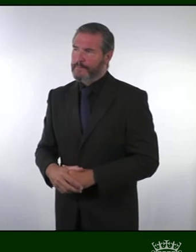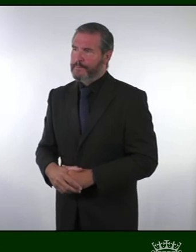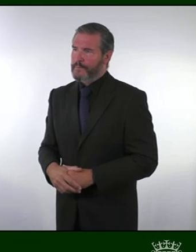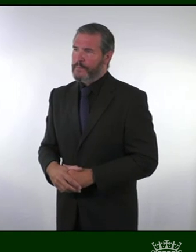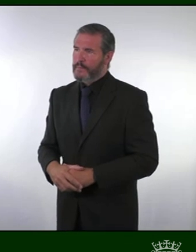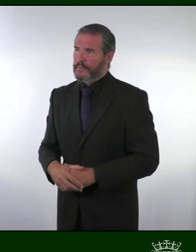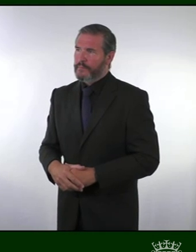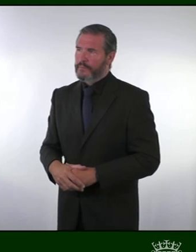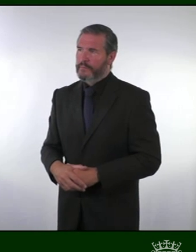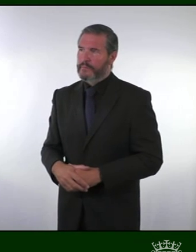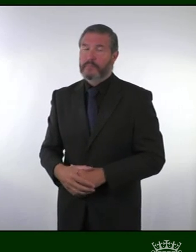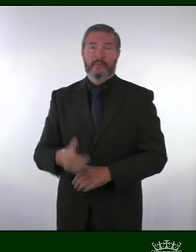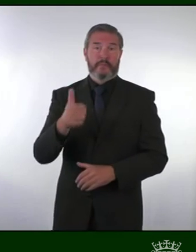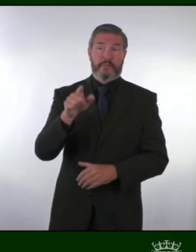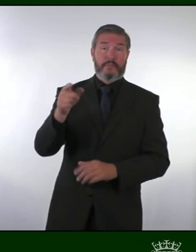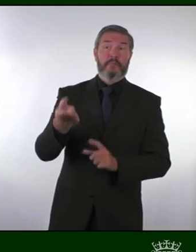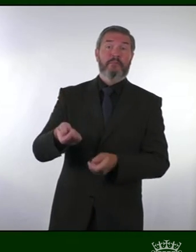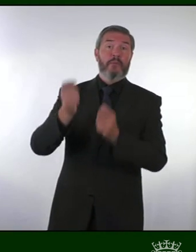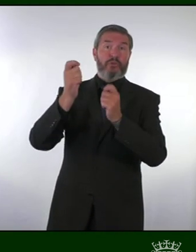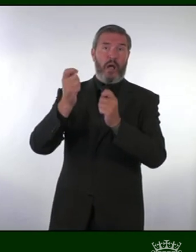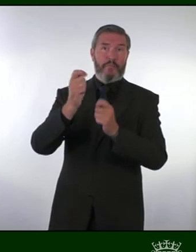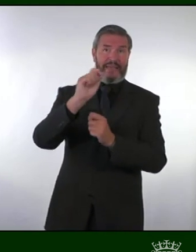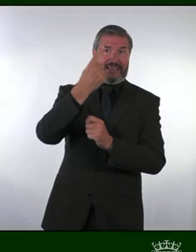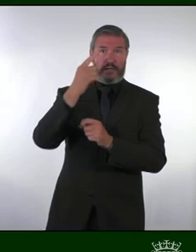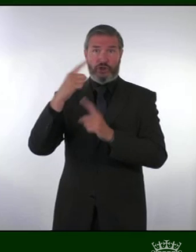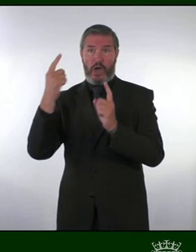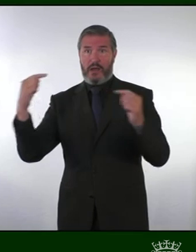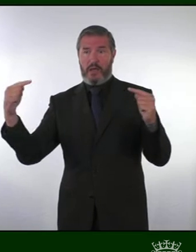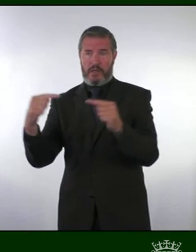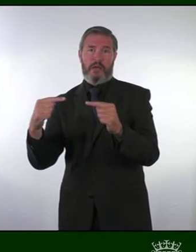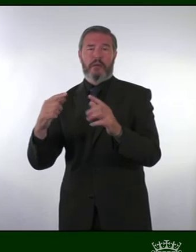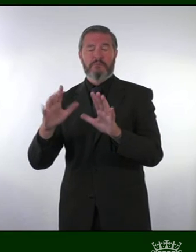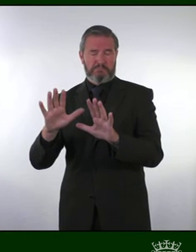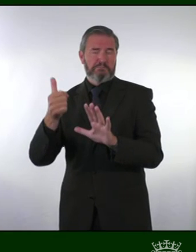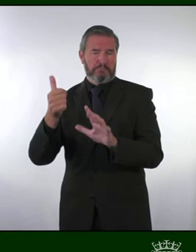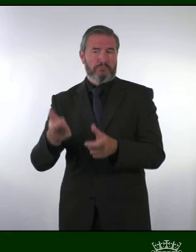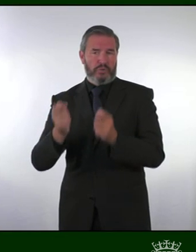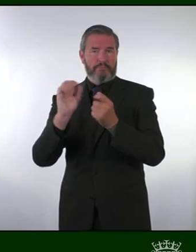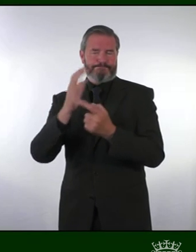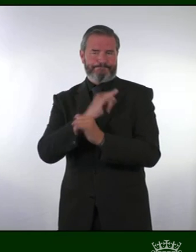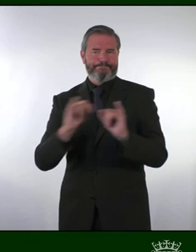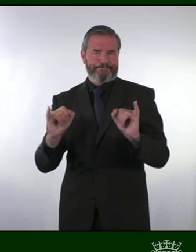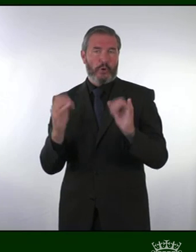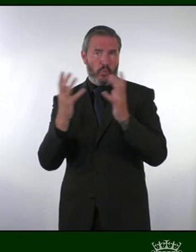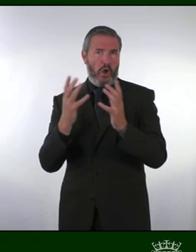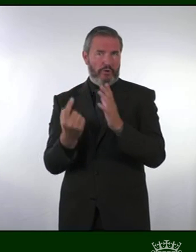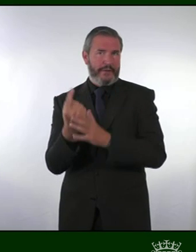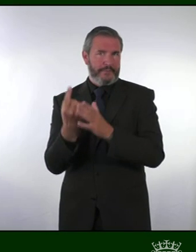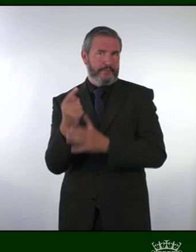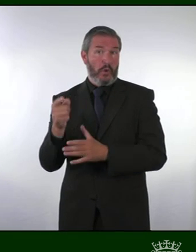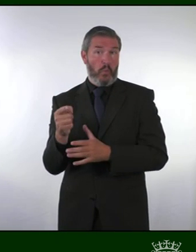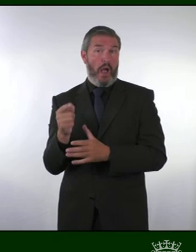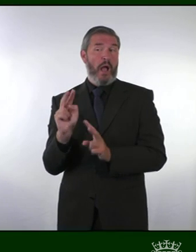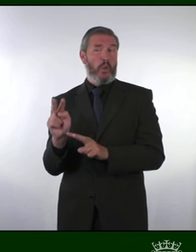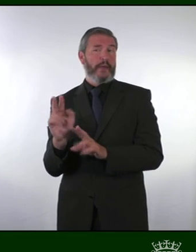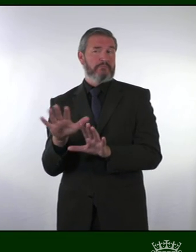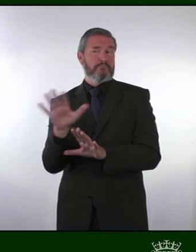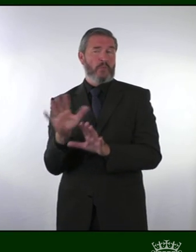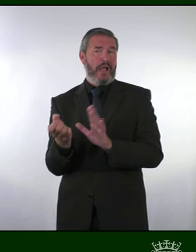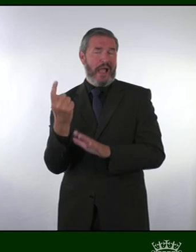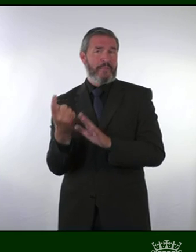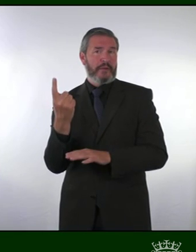My honourable Friend is absolutely right to draw the attention of the House to a very serious and worrying situation, which we are monitoring closely.